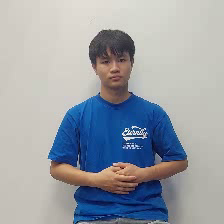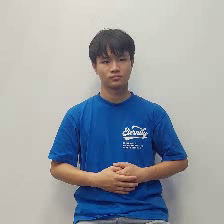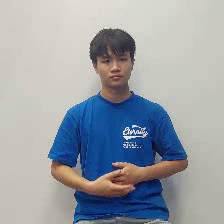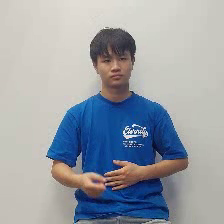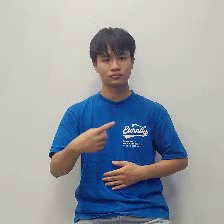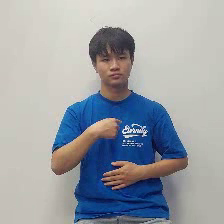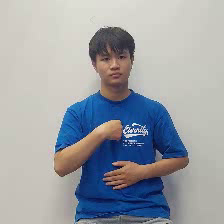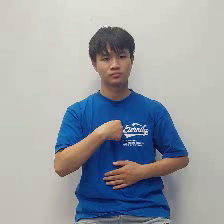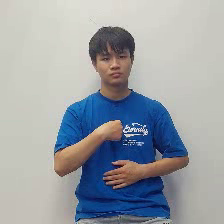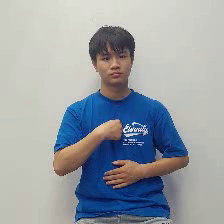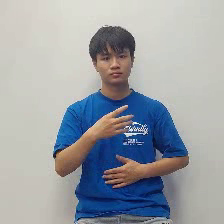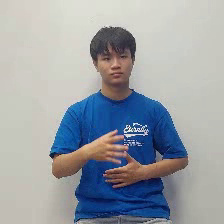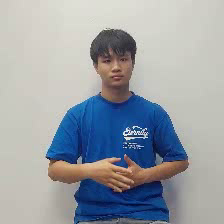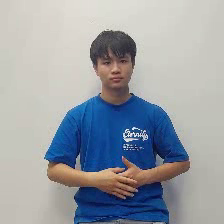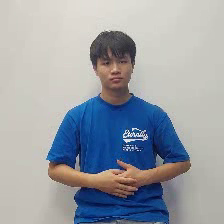Tôi